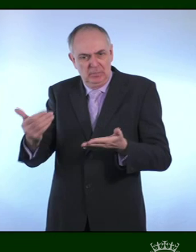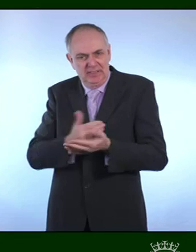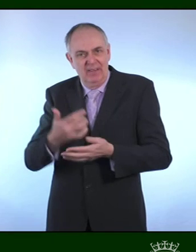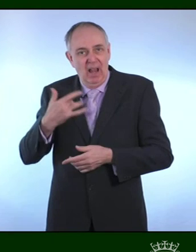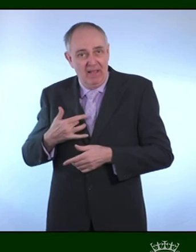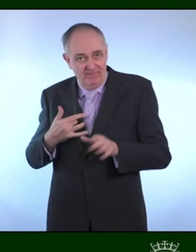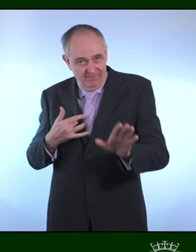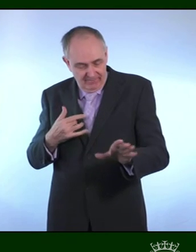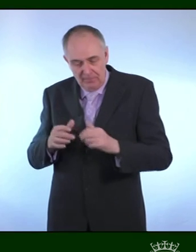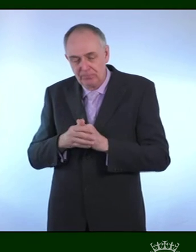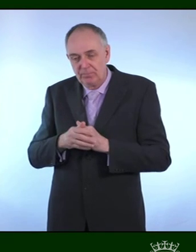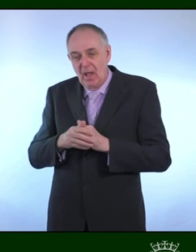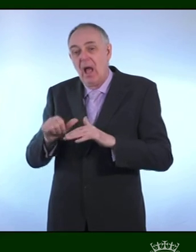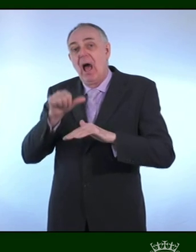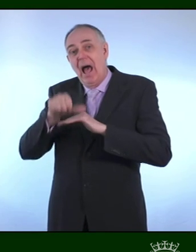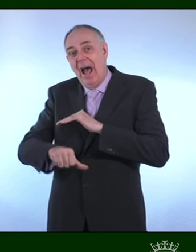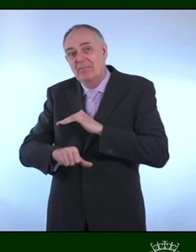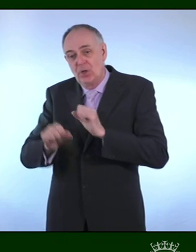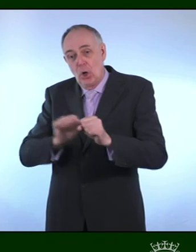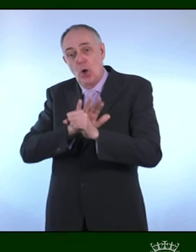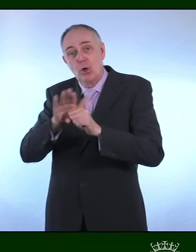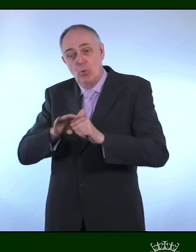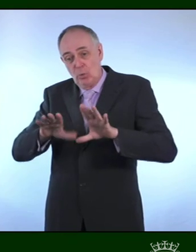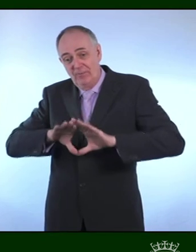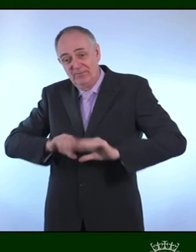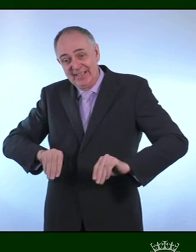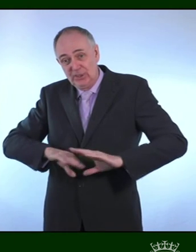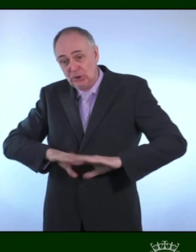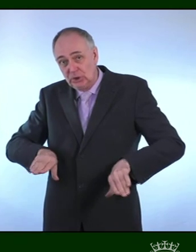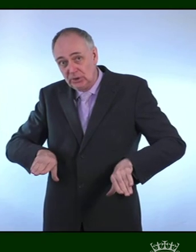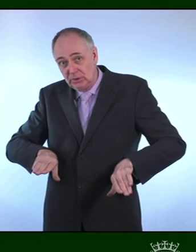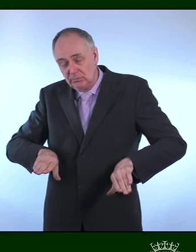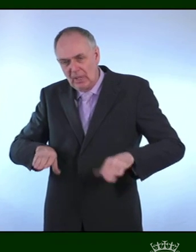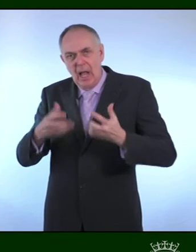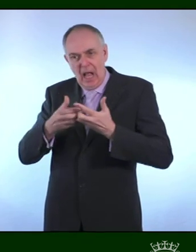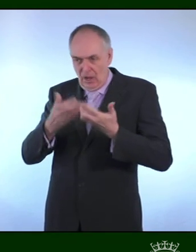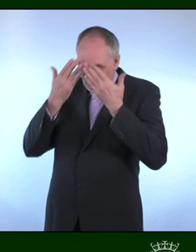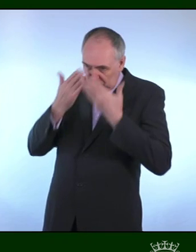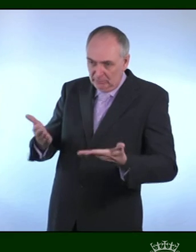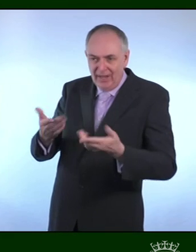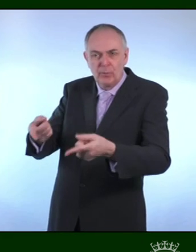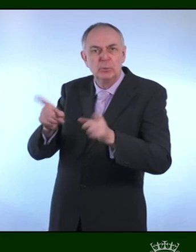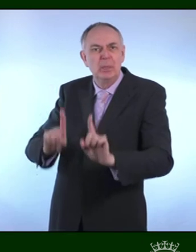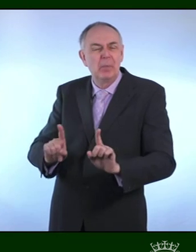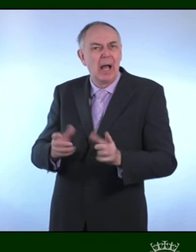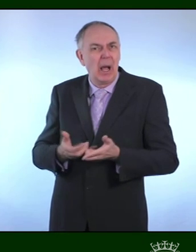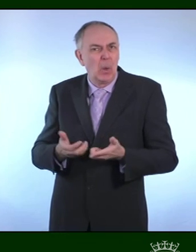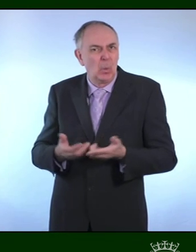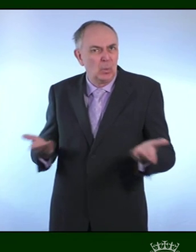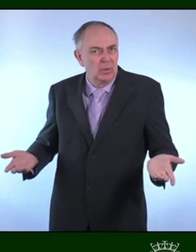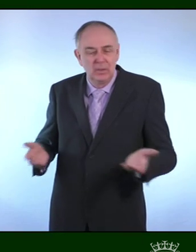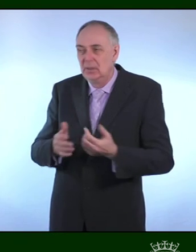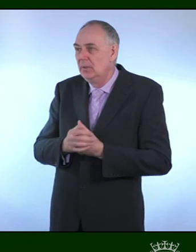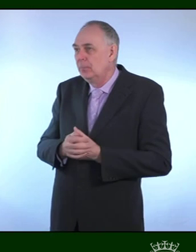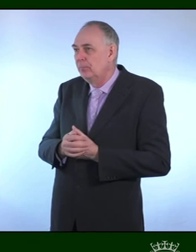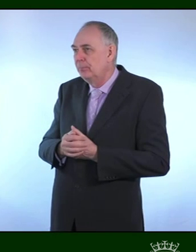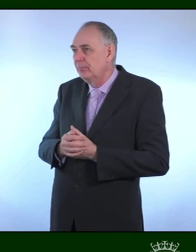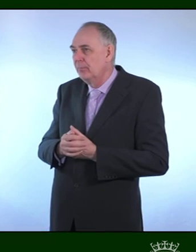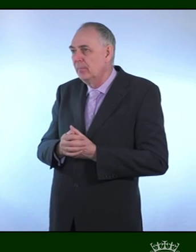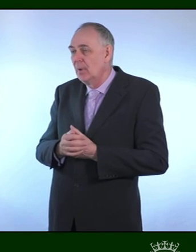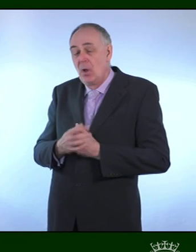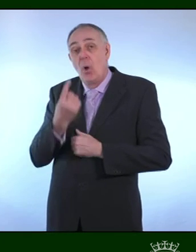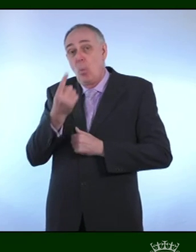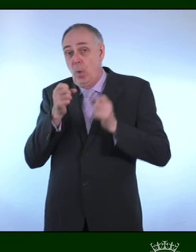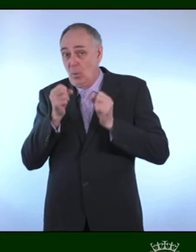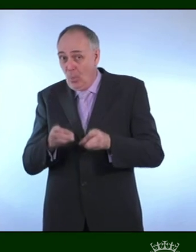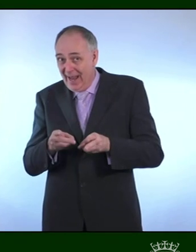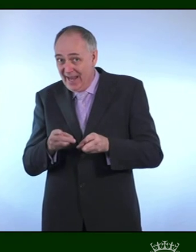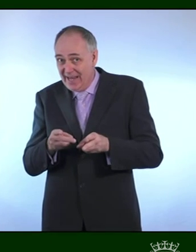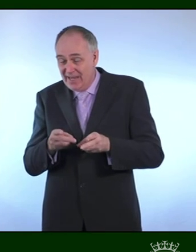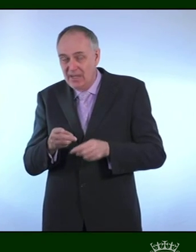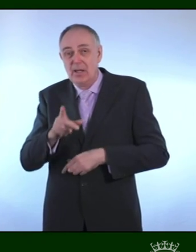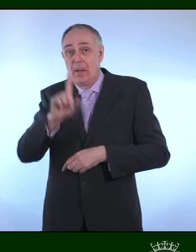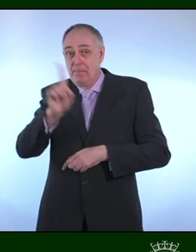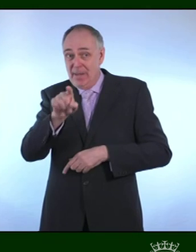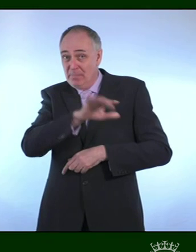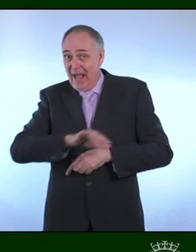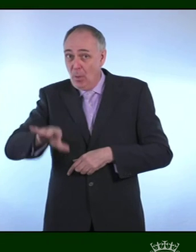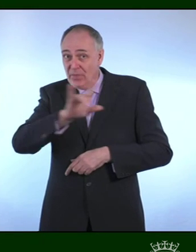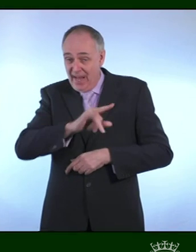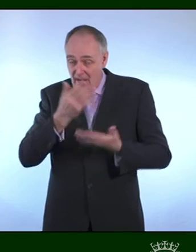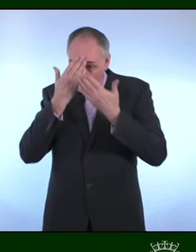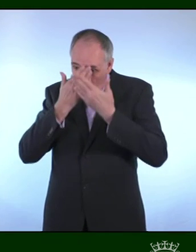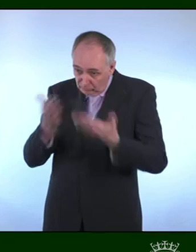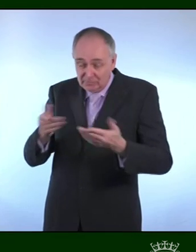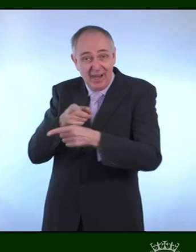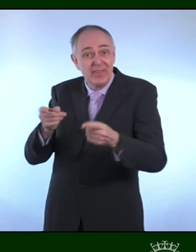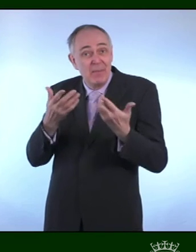When the crisis is over, we in this House will need to find some way to honour those amazing heroes, but there is one way that the public can honour and support our NHS staff now: by staying at home.